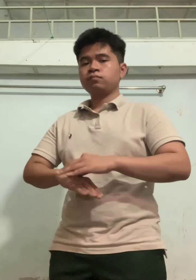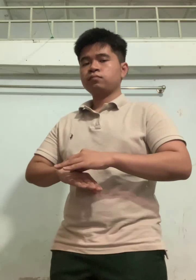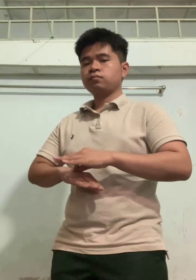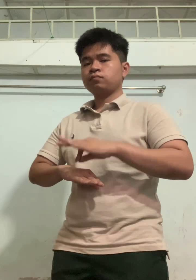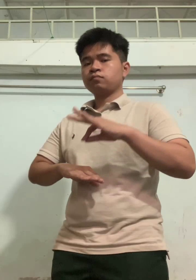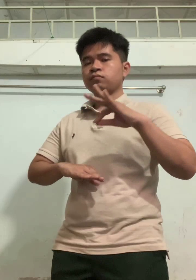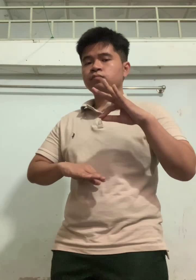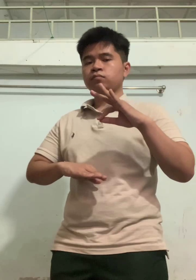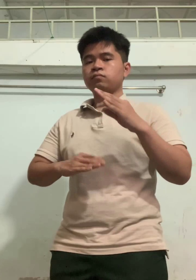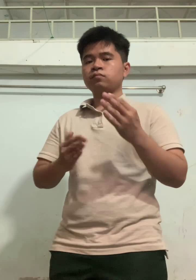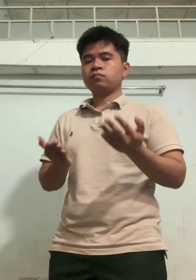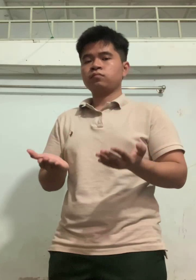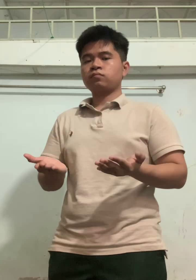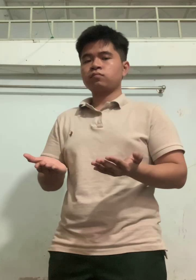tuan nay